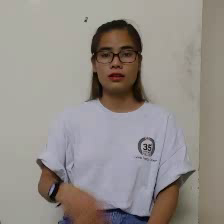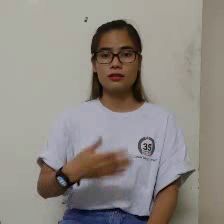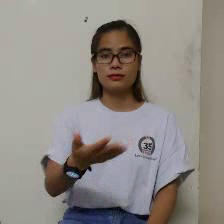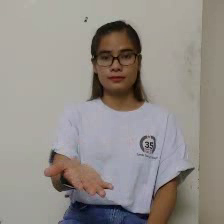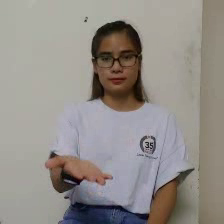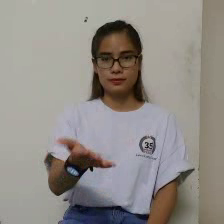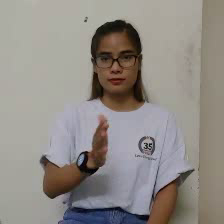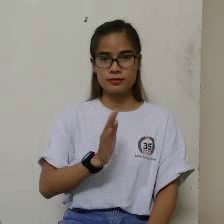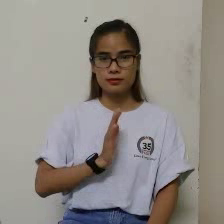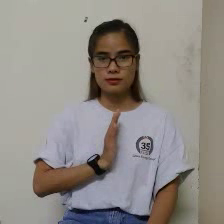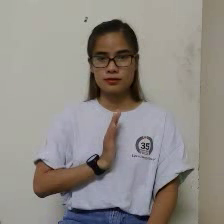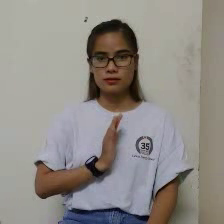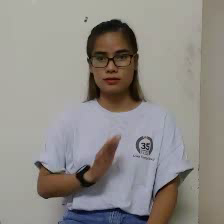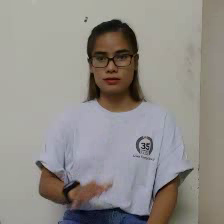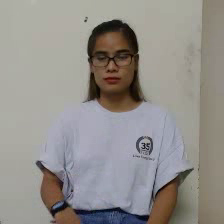Xin phép